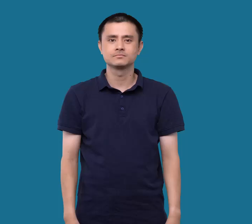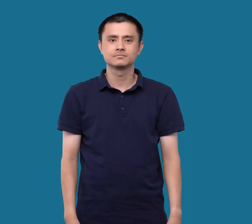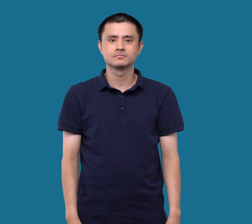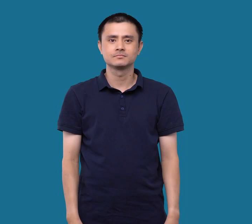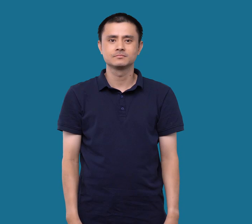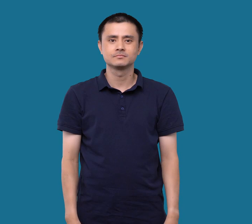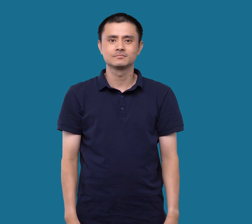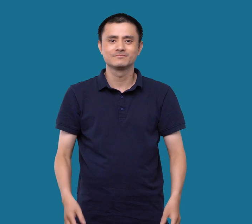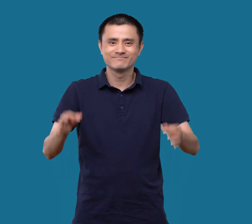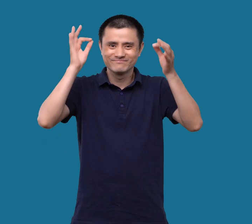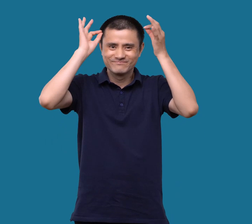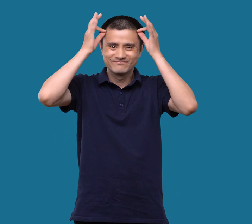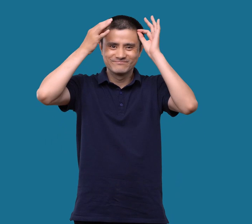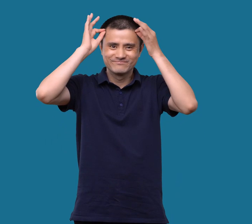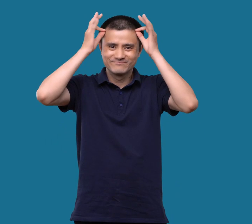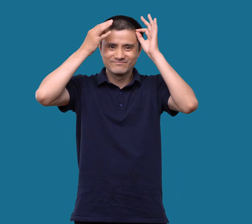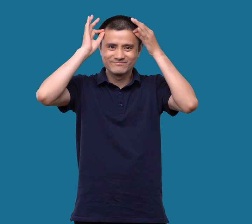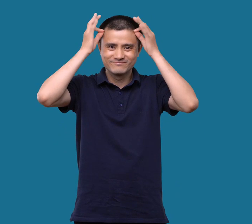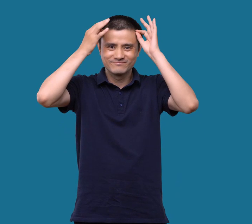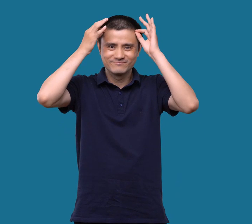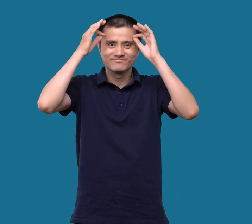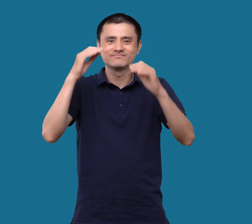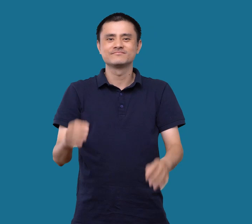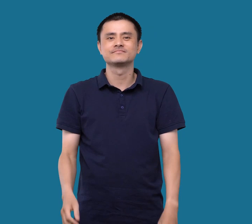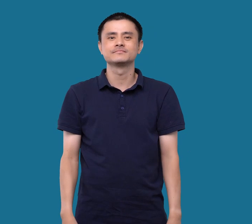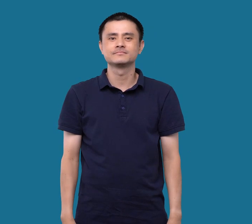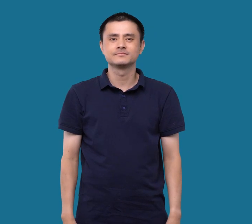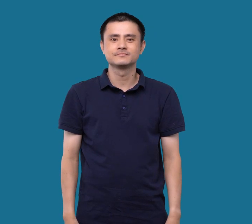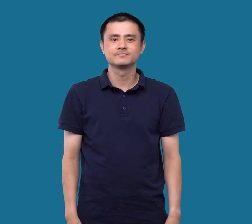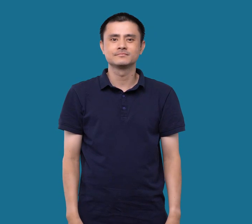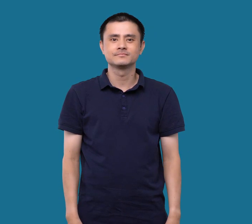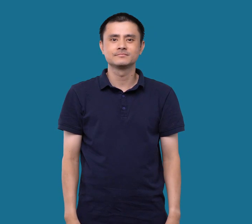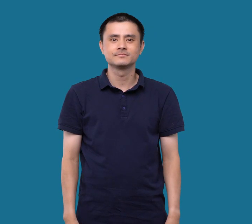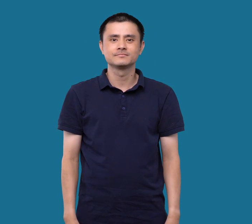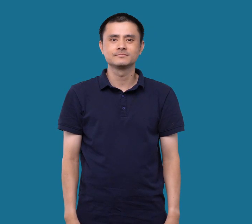lạc quan